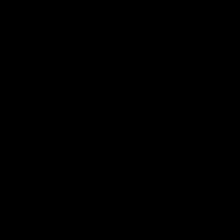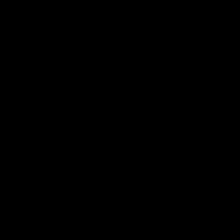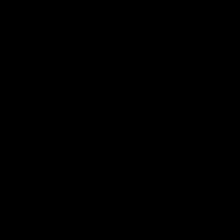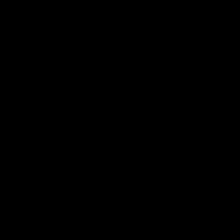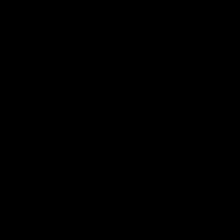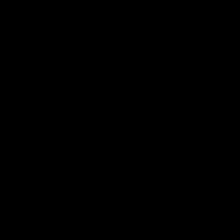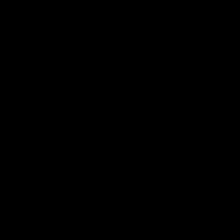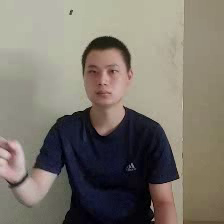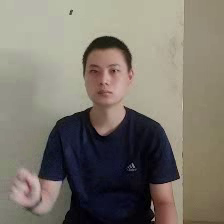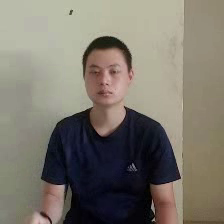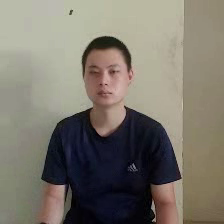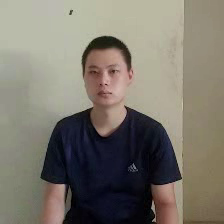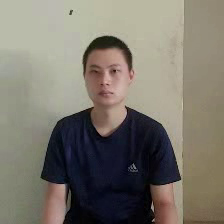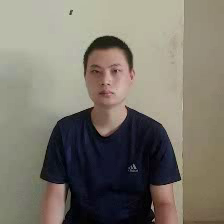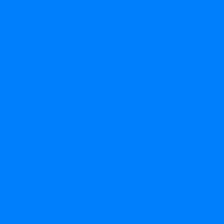Ghét